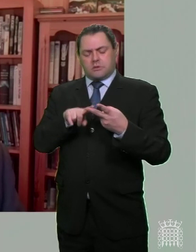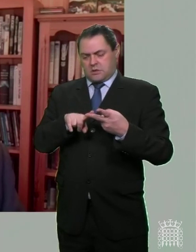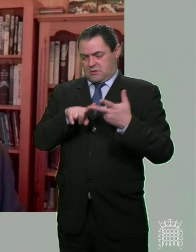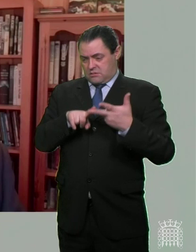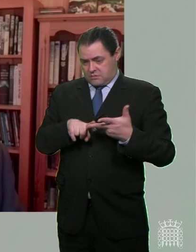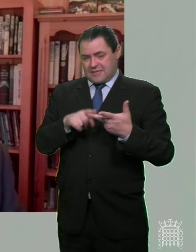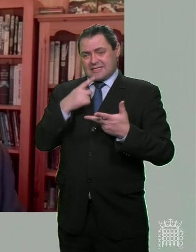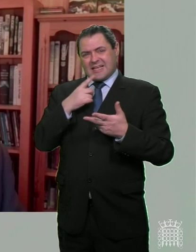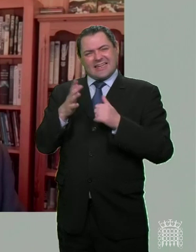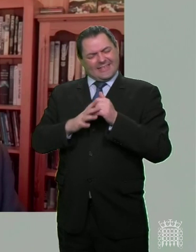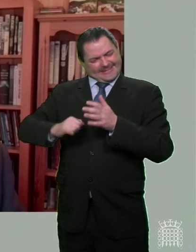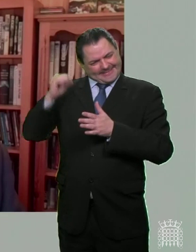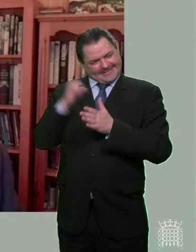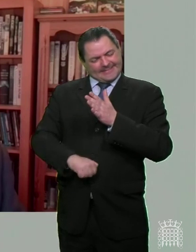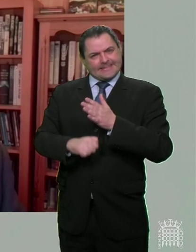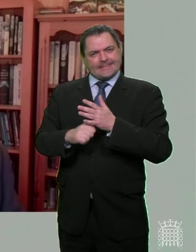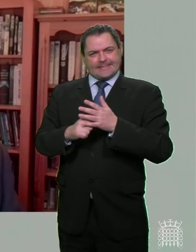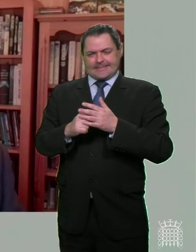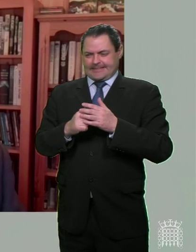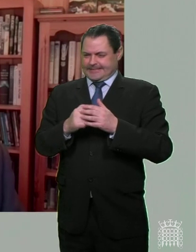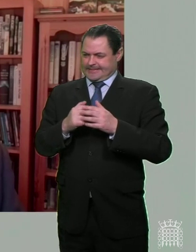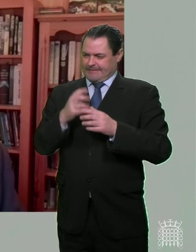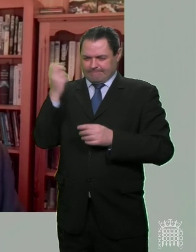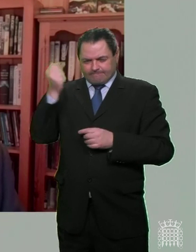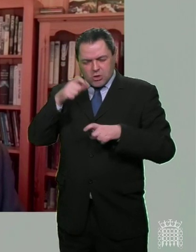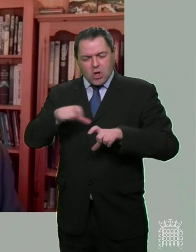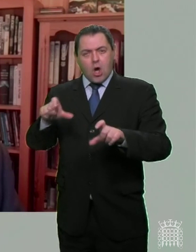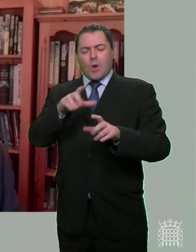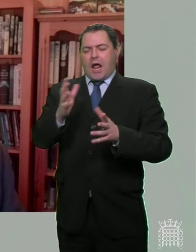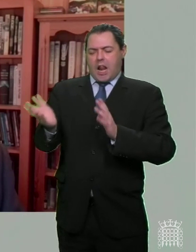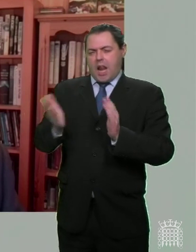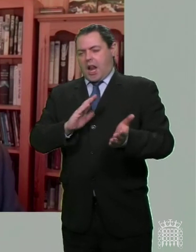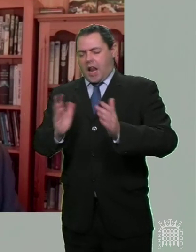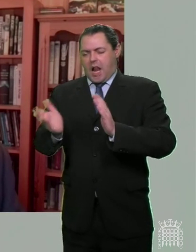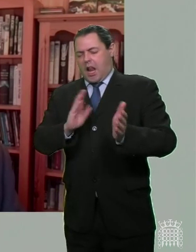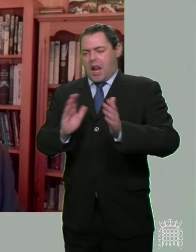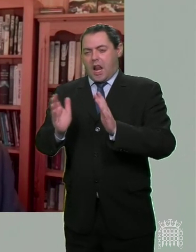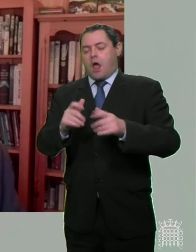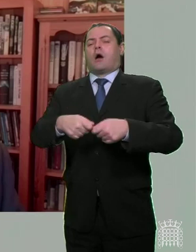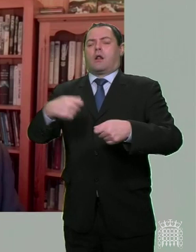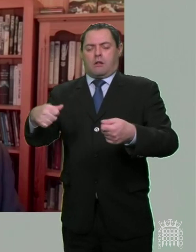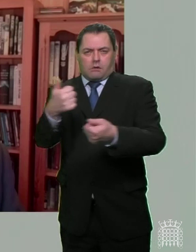When we said that tough restrictions and full furlough support were still needed, he dithered, delayed and left it too late.